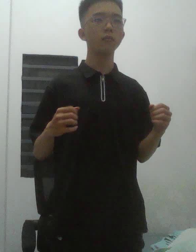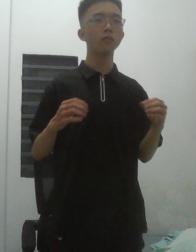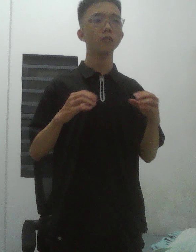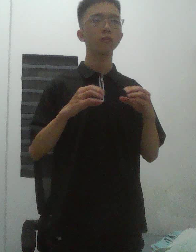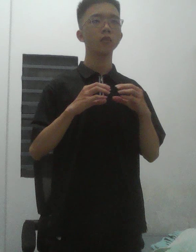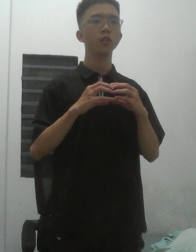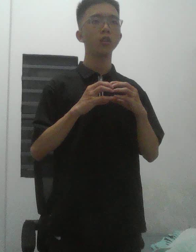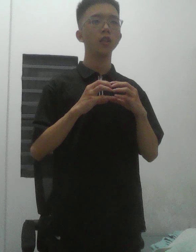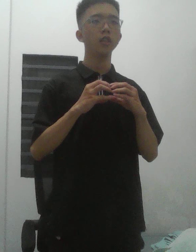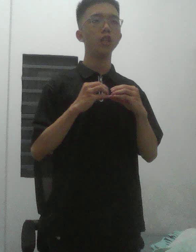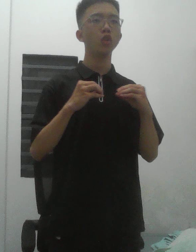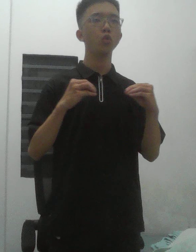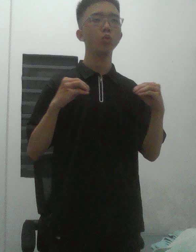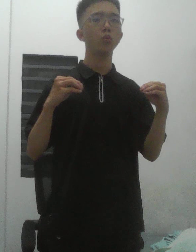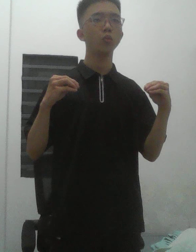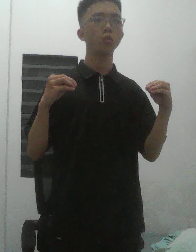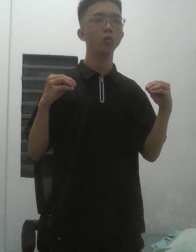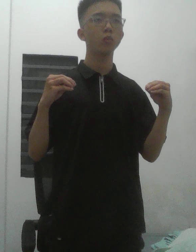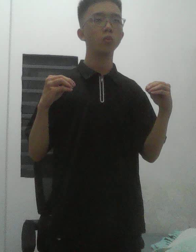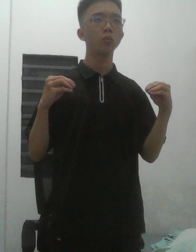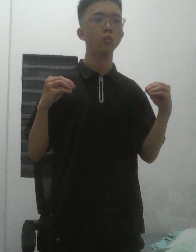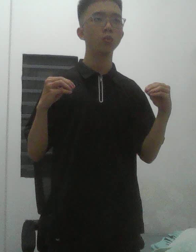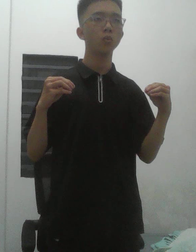nhieu